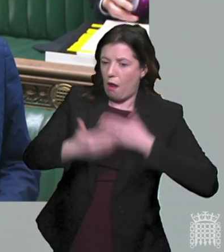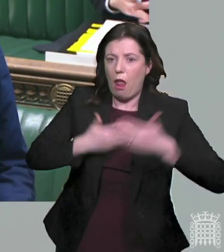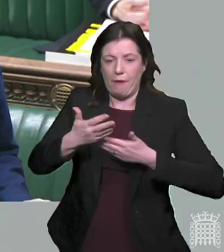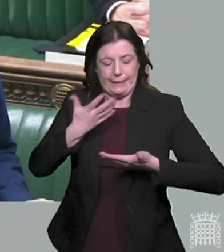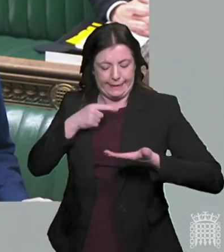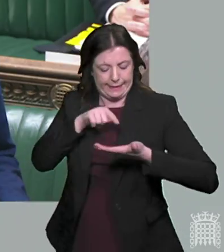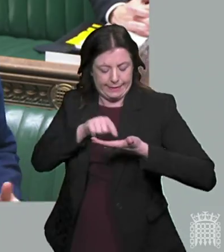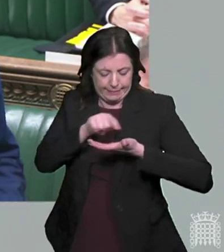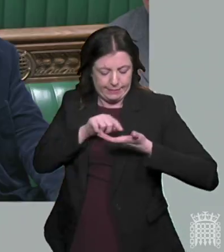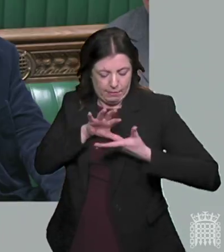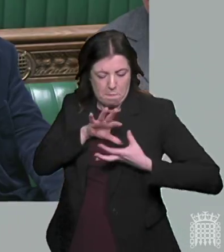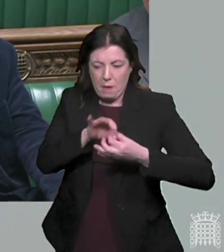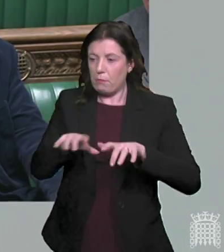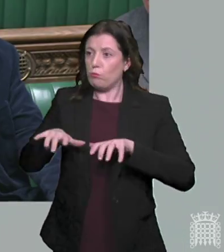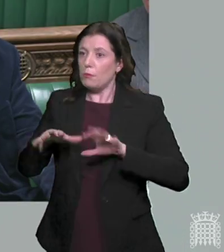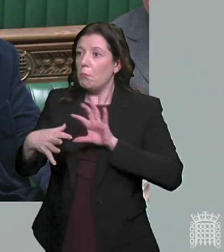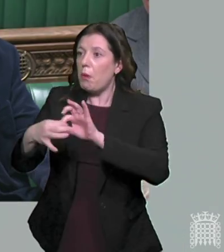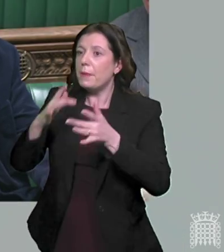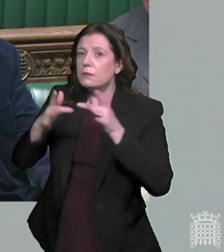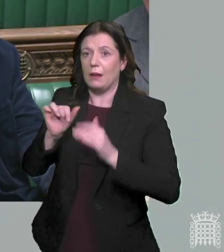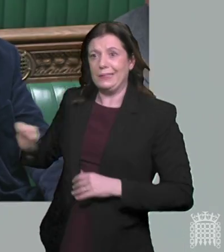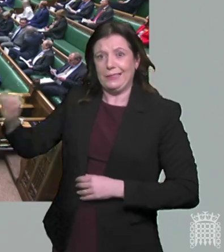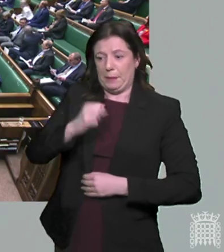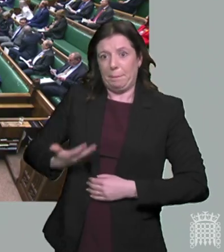There has been progress, but there is much more to do.